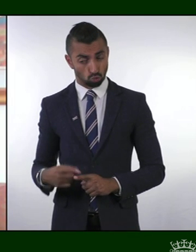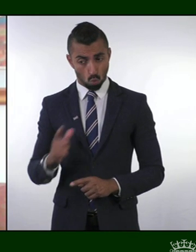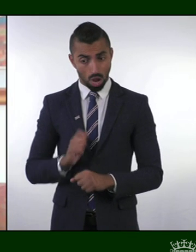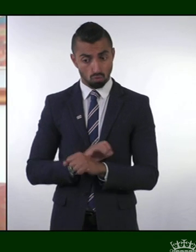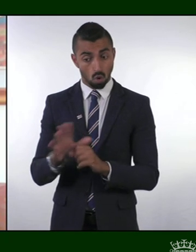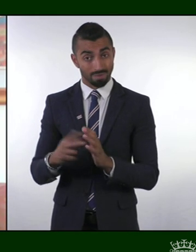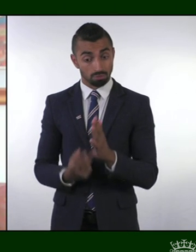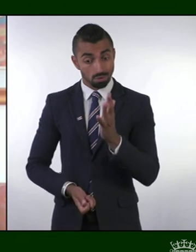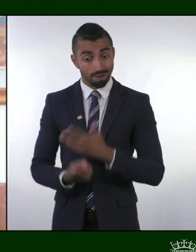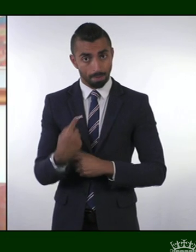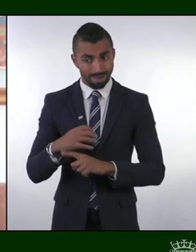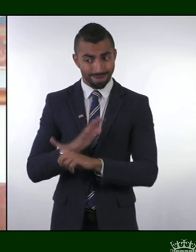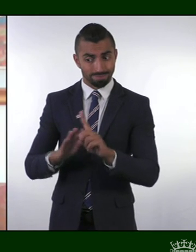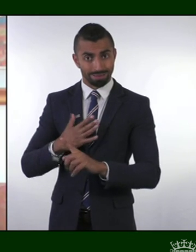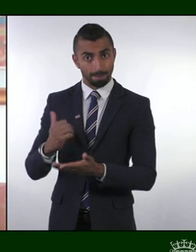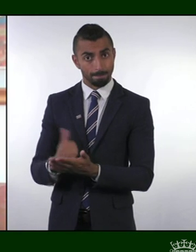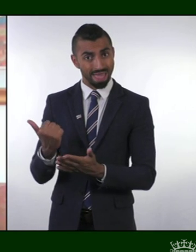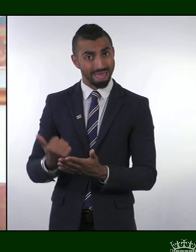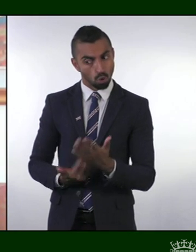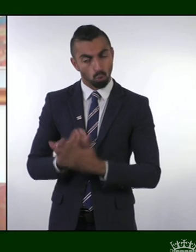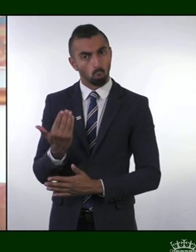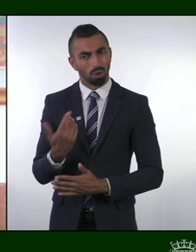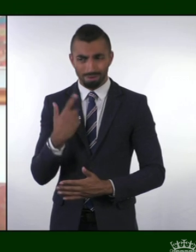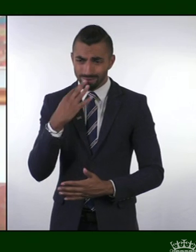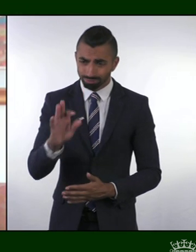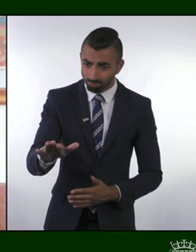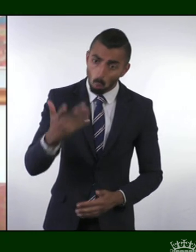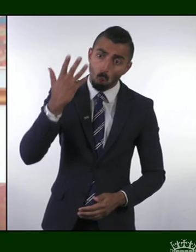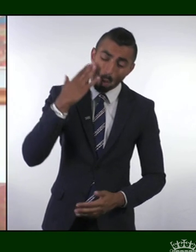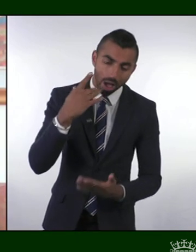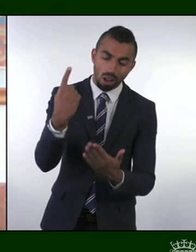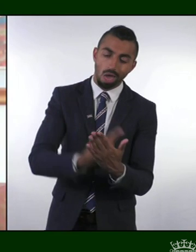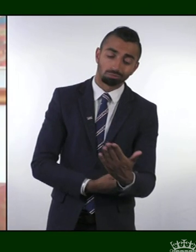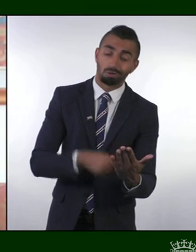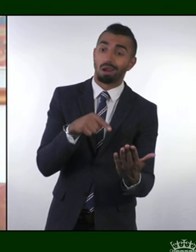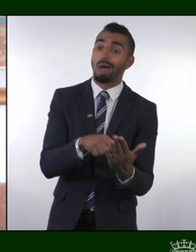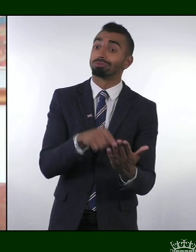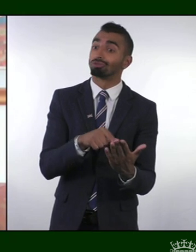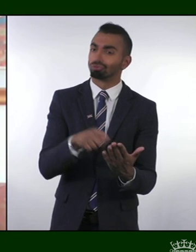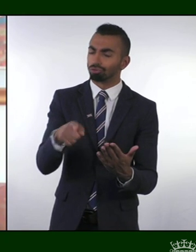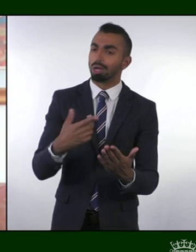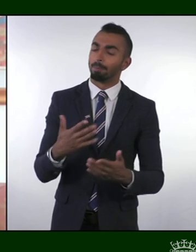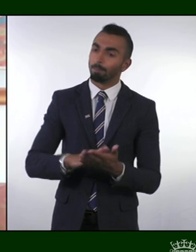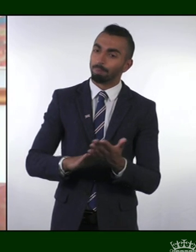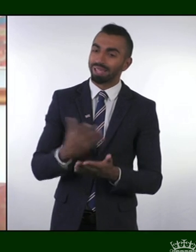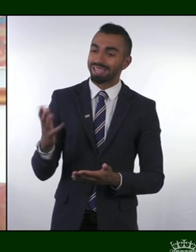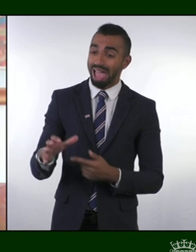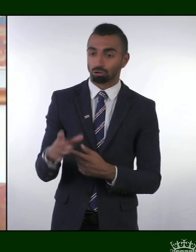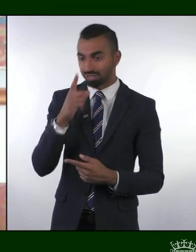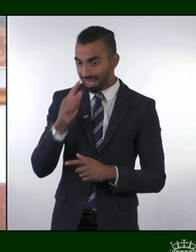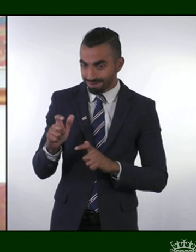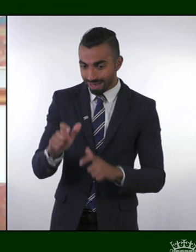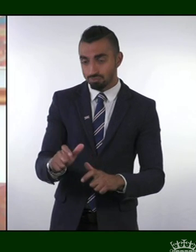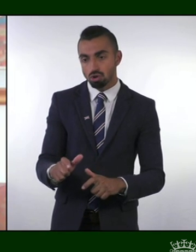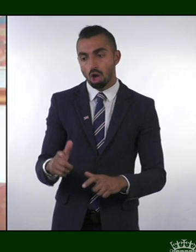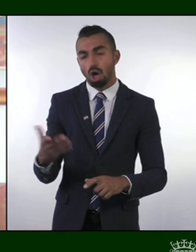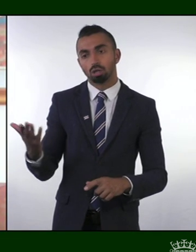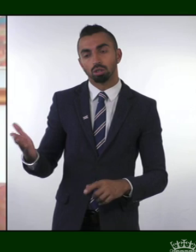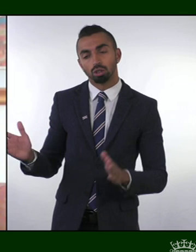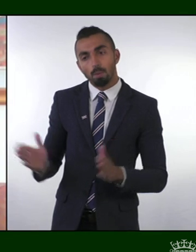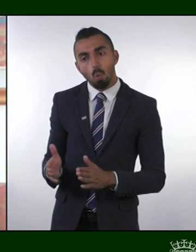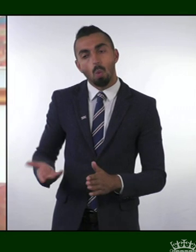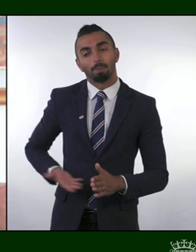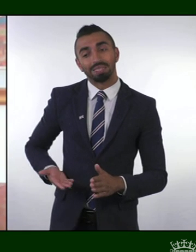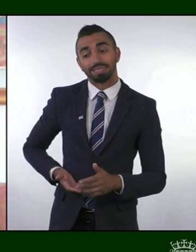When will he bring forward that vital legislation to protect cash use, support small business and boost the recovery of our high streets?